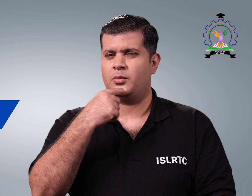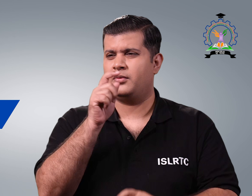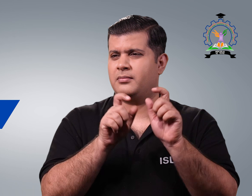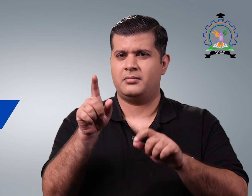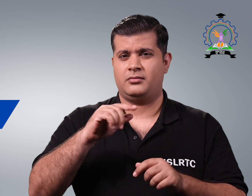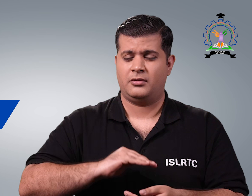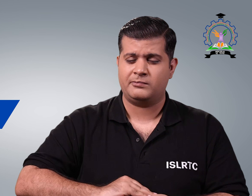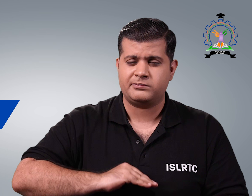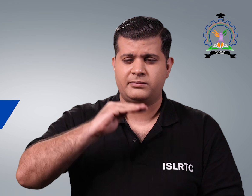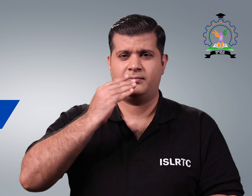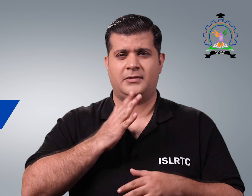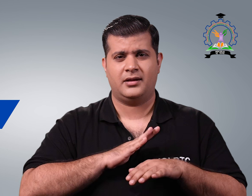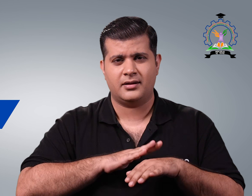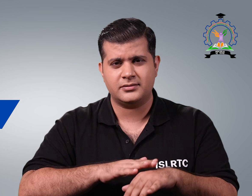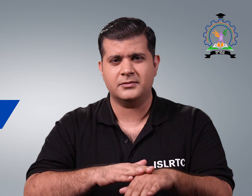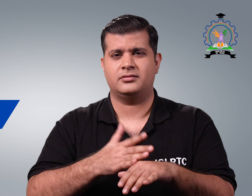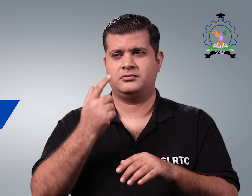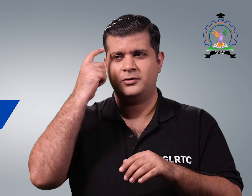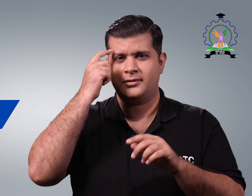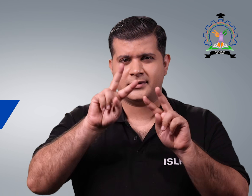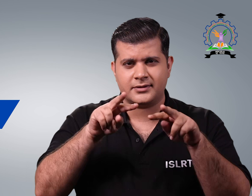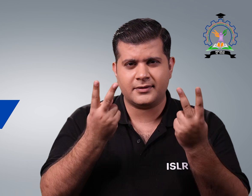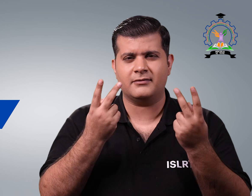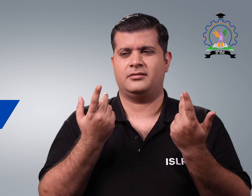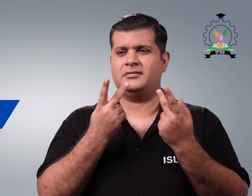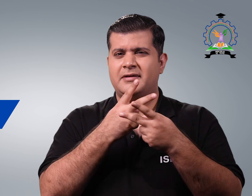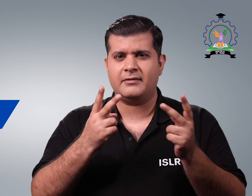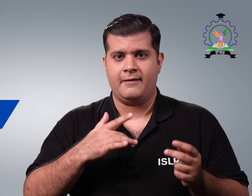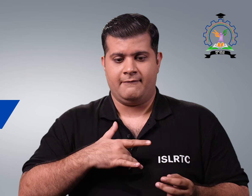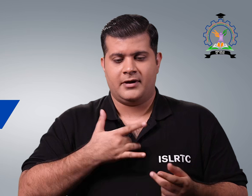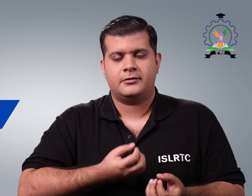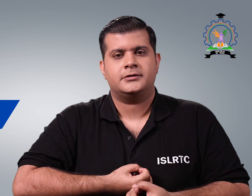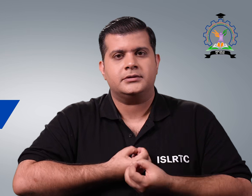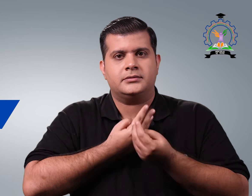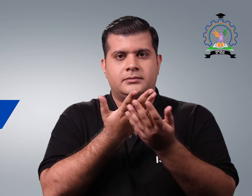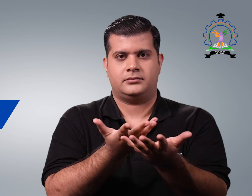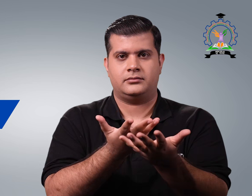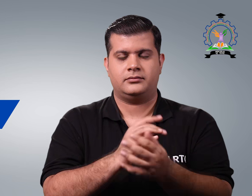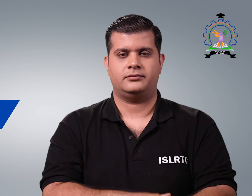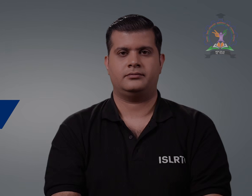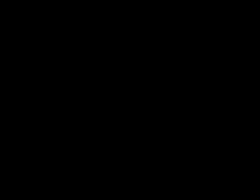To share your emotions about things like your childhood, experiences, thoughts, etc.